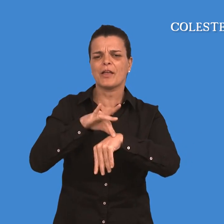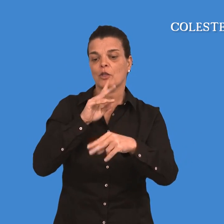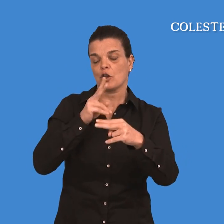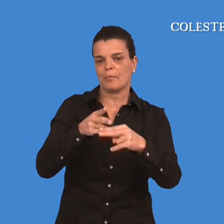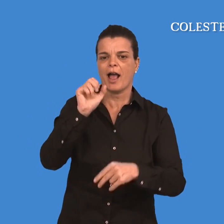nombre